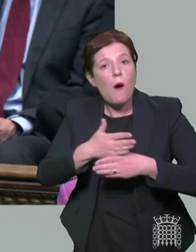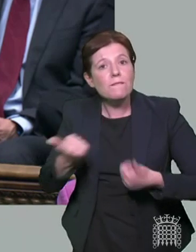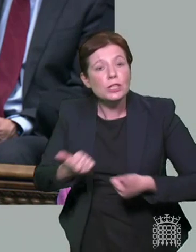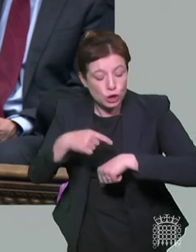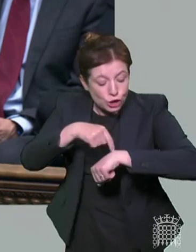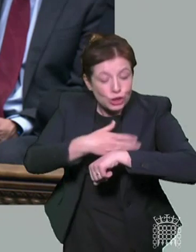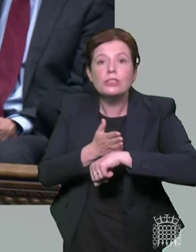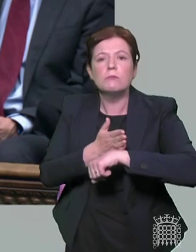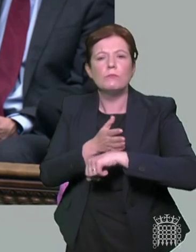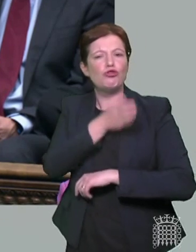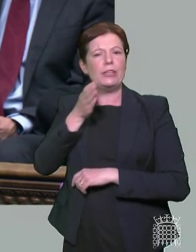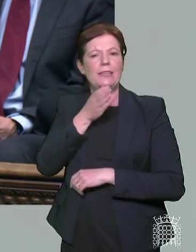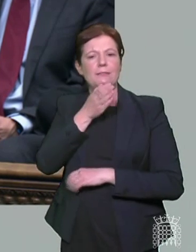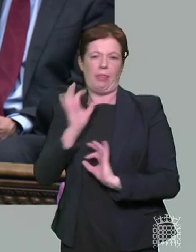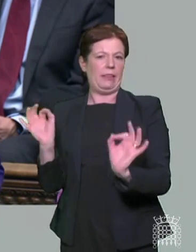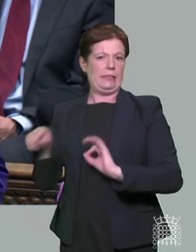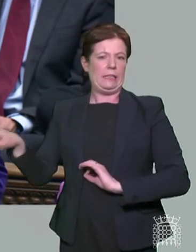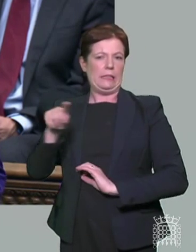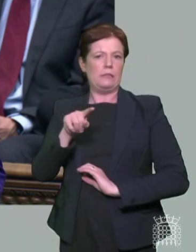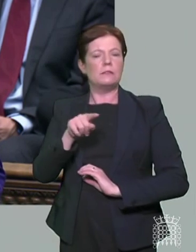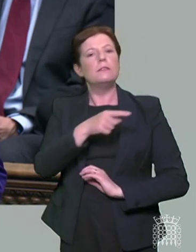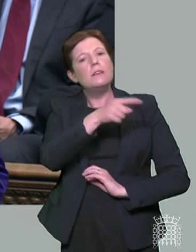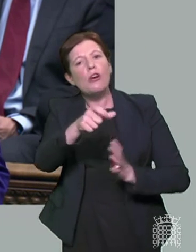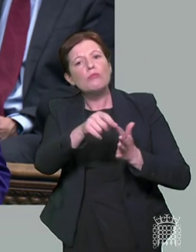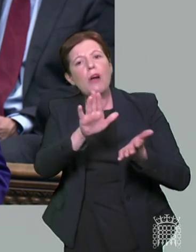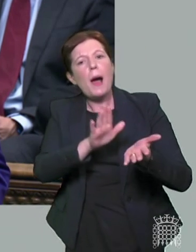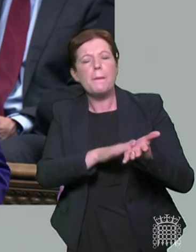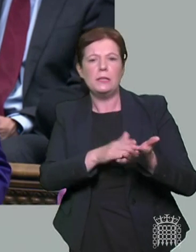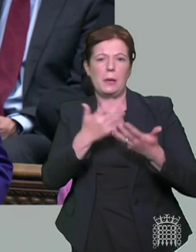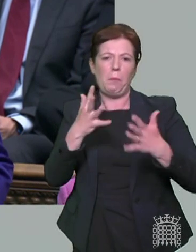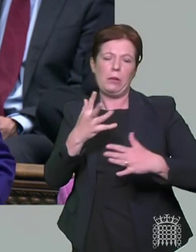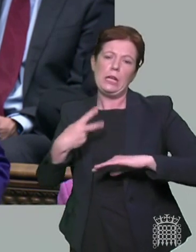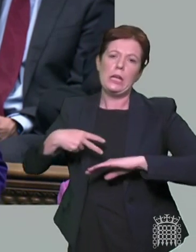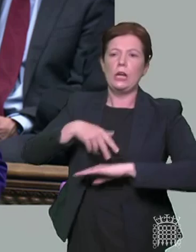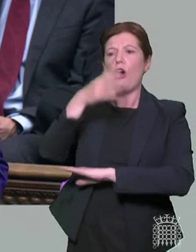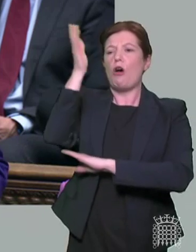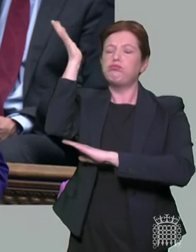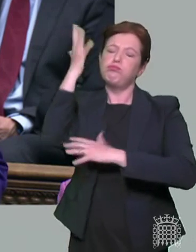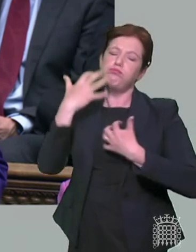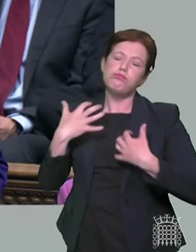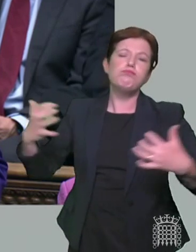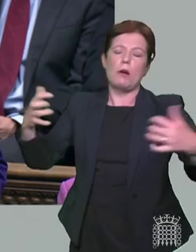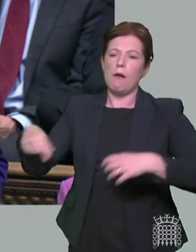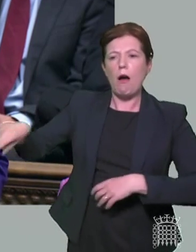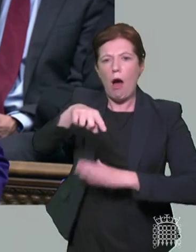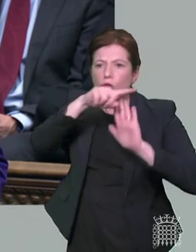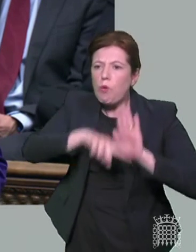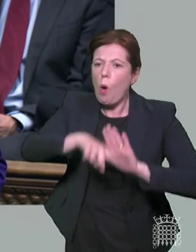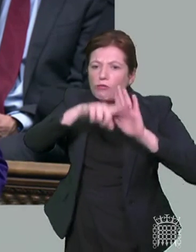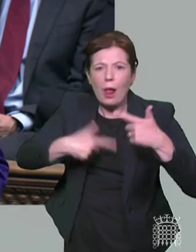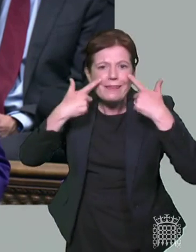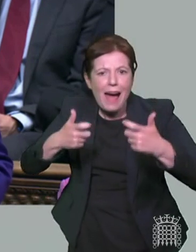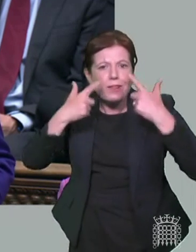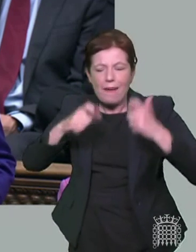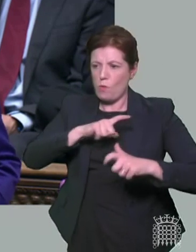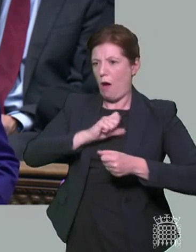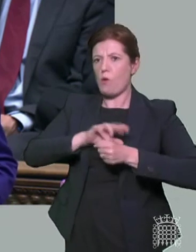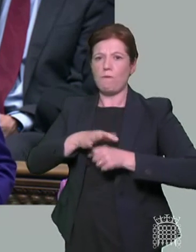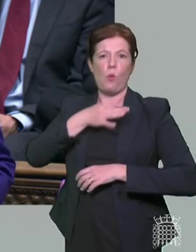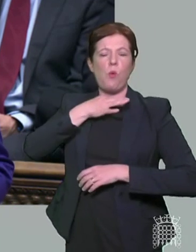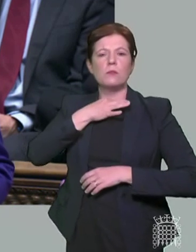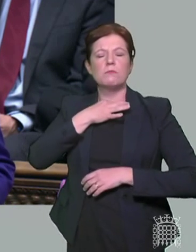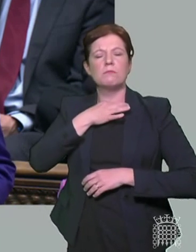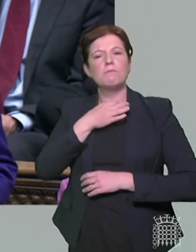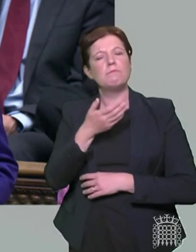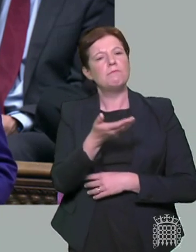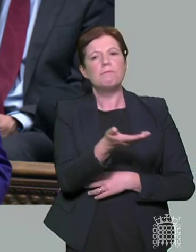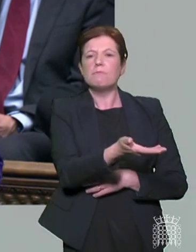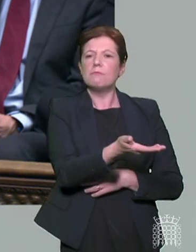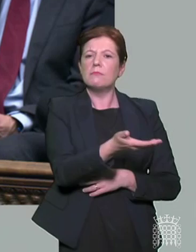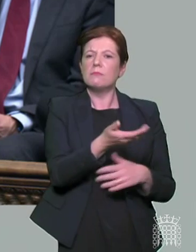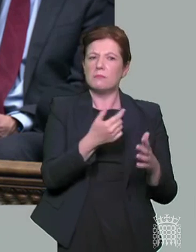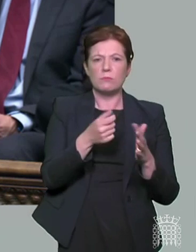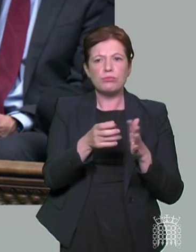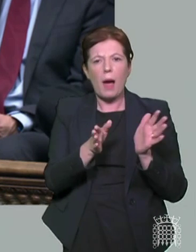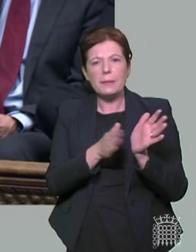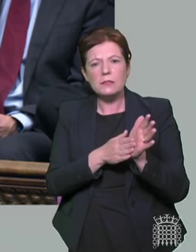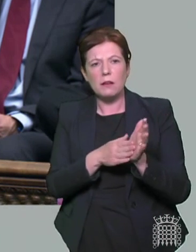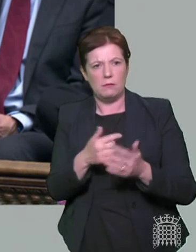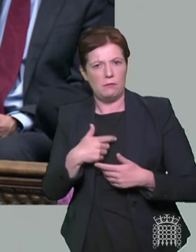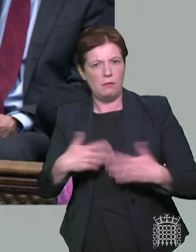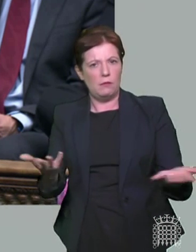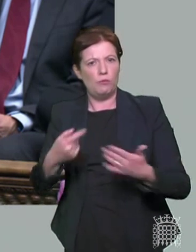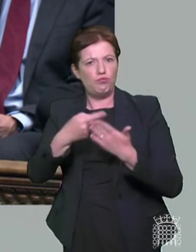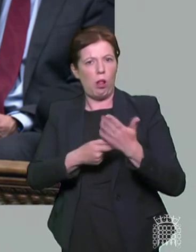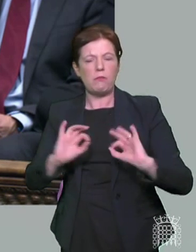The Prime Minister set the rules. Night after night, he was on national television to exhort us to stick to the rules for everyone’s sake, but he continues to say that he does not think he broke any rules.